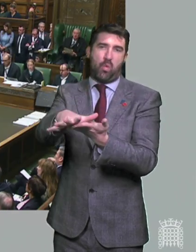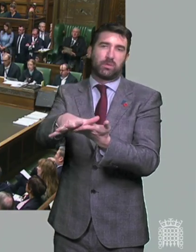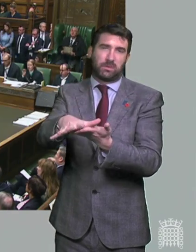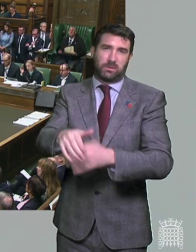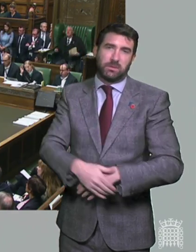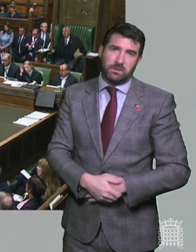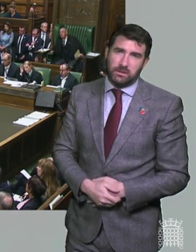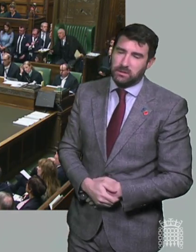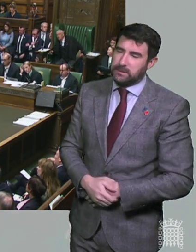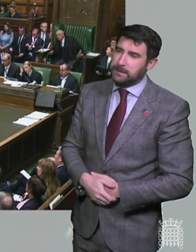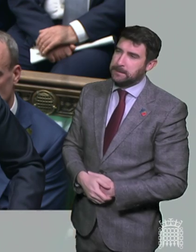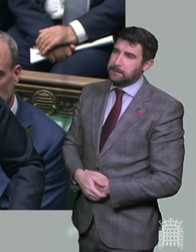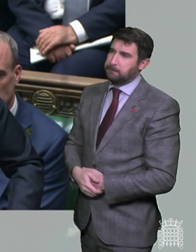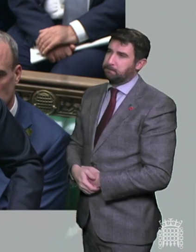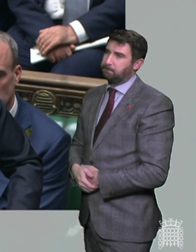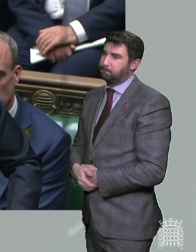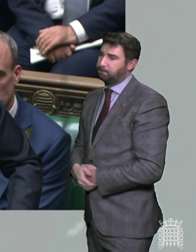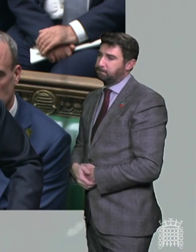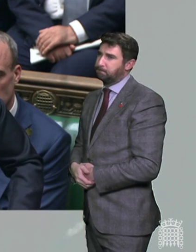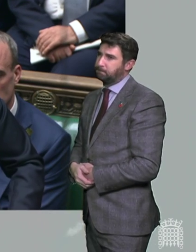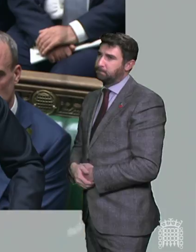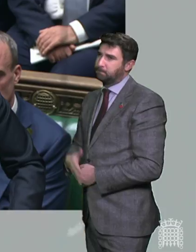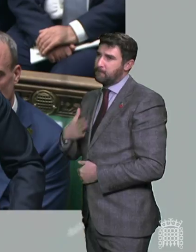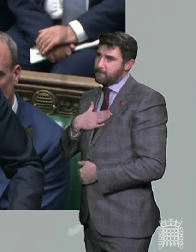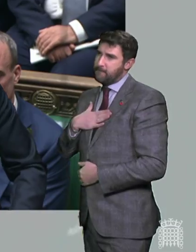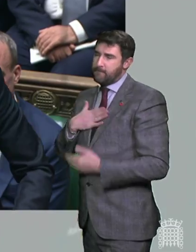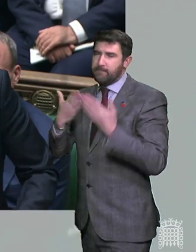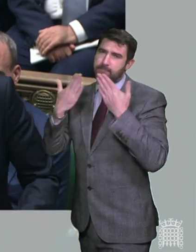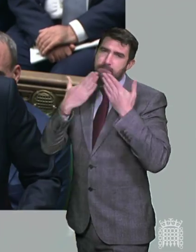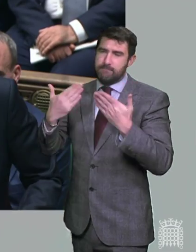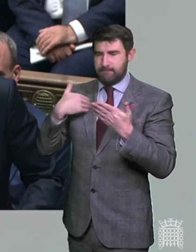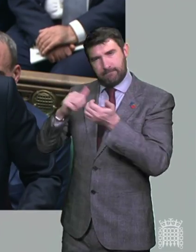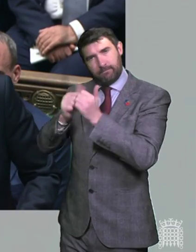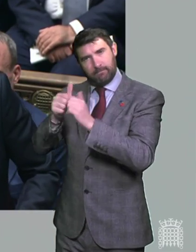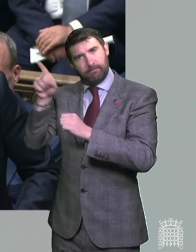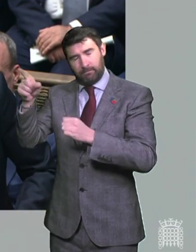I thank my honourable Friend for his powerful question and his continued work on this issue.